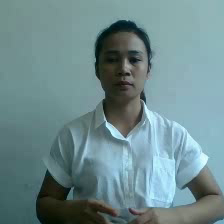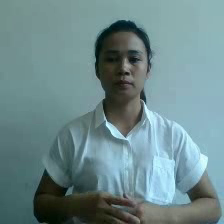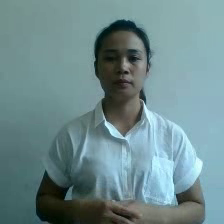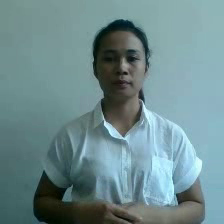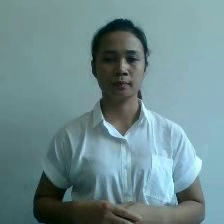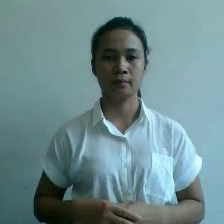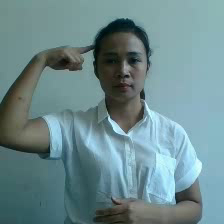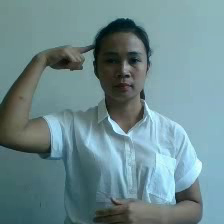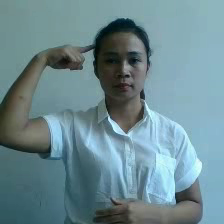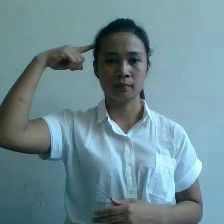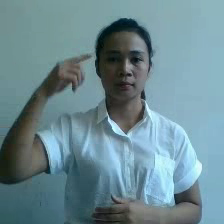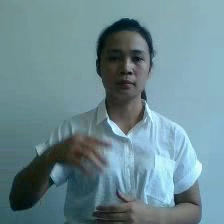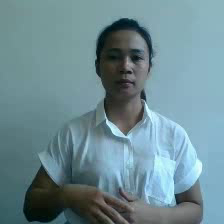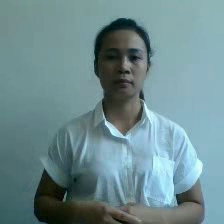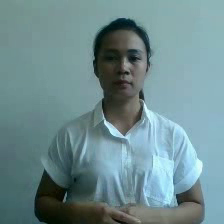Đầu